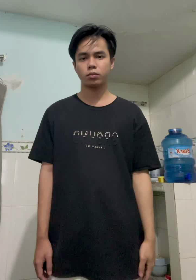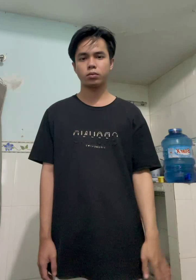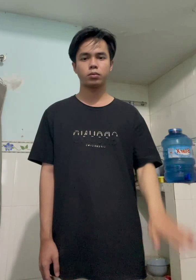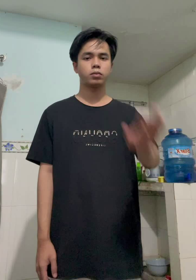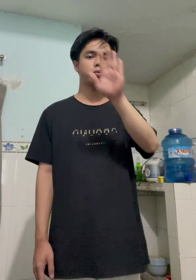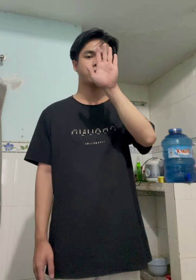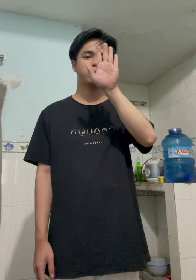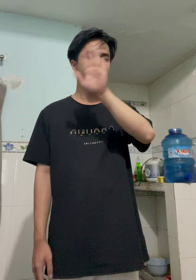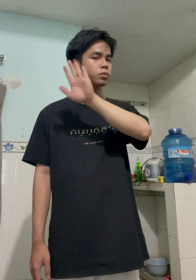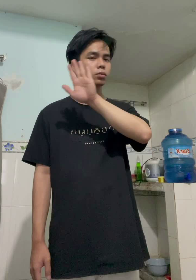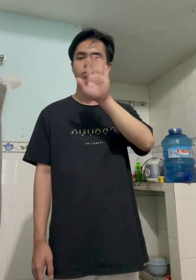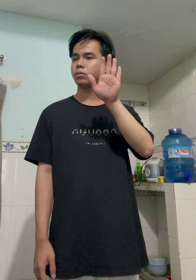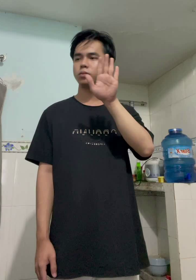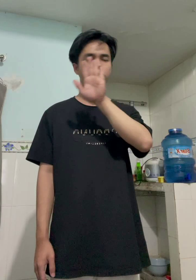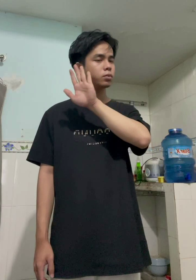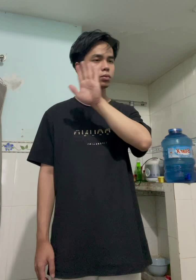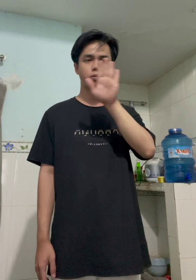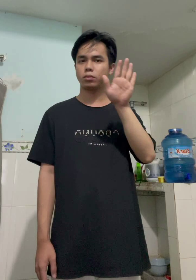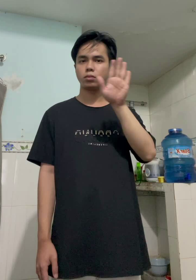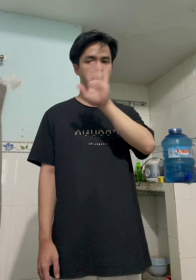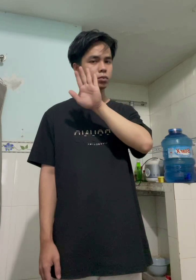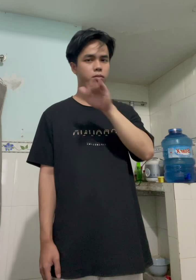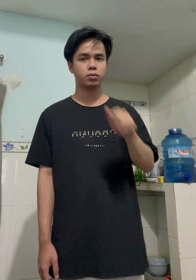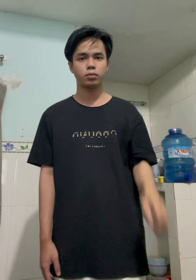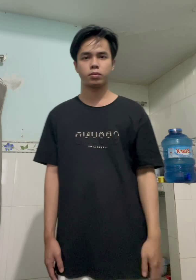khong dong y